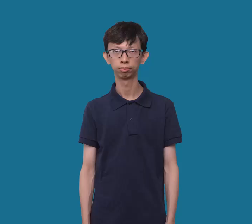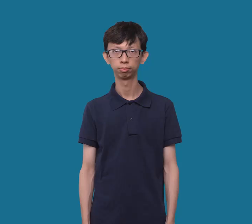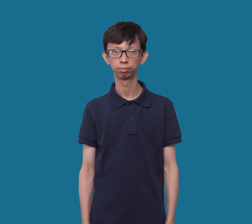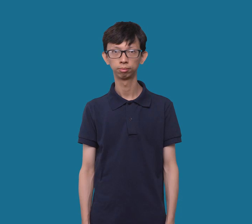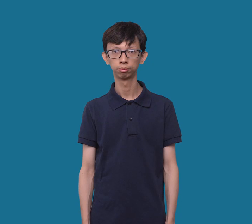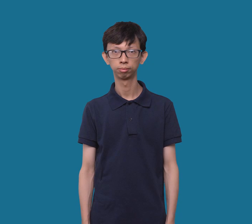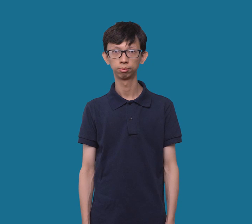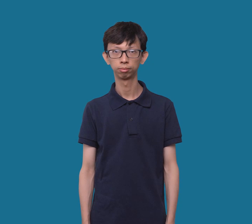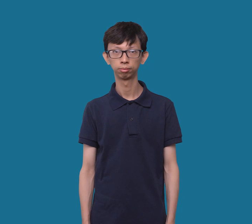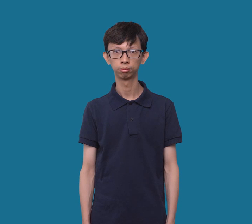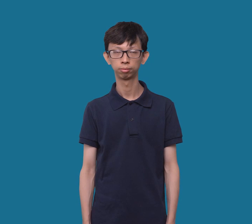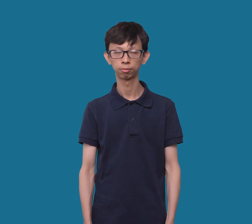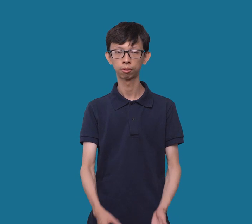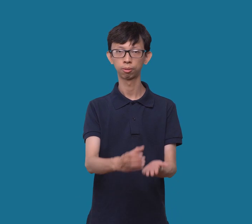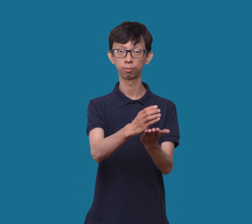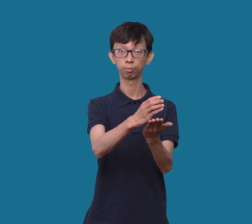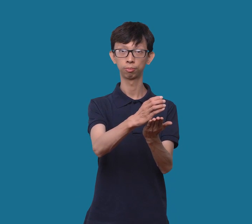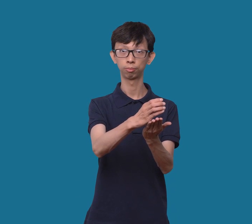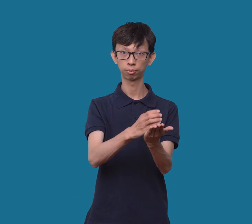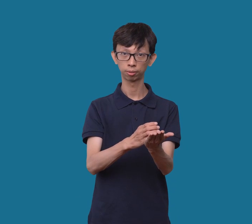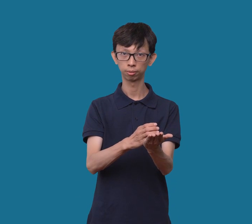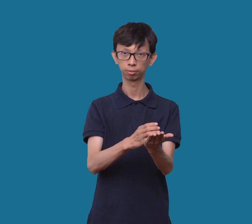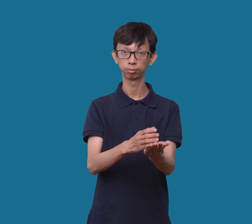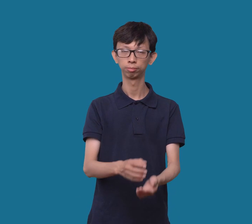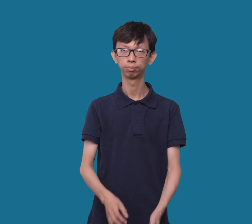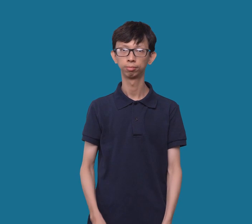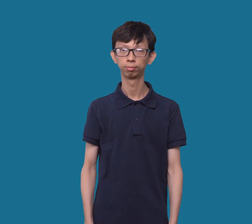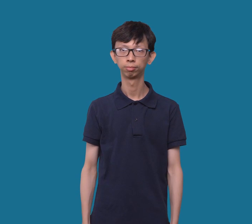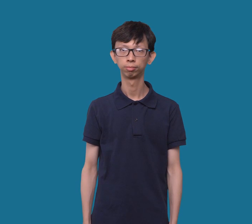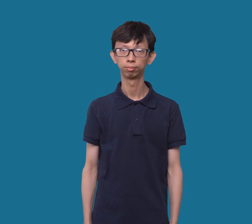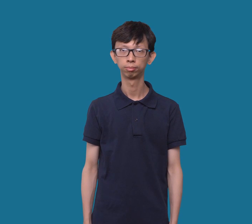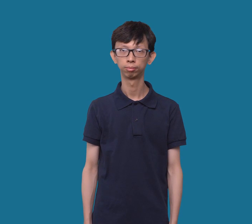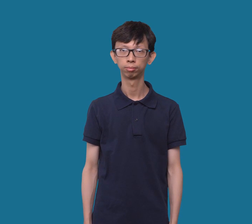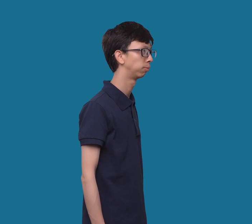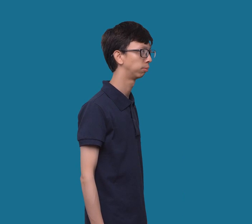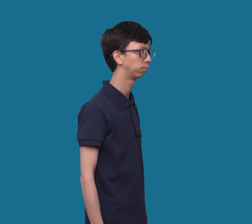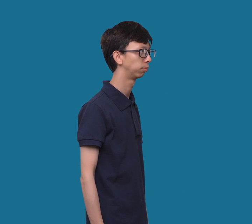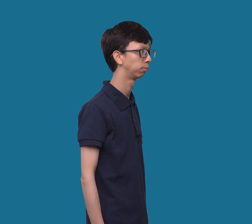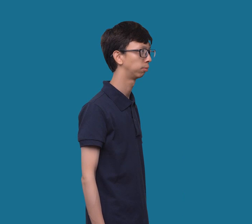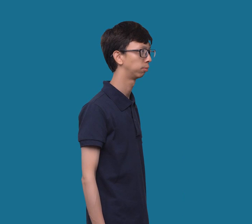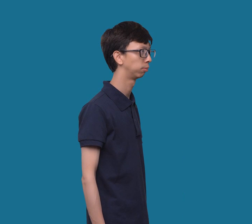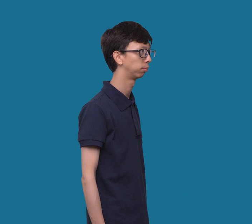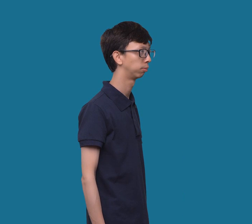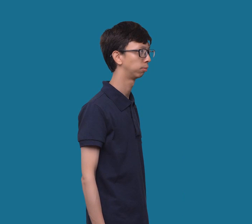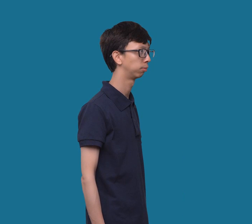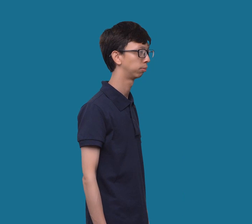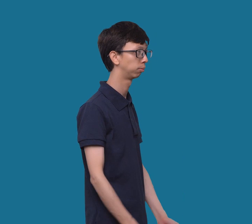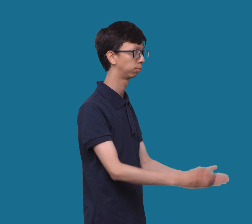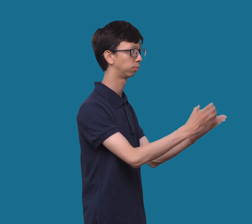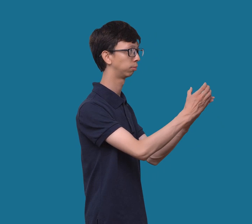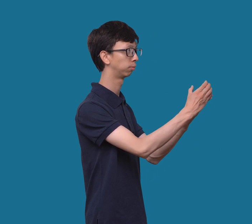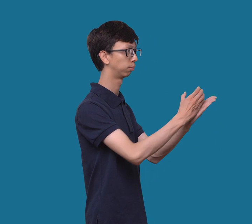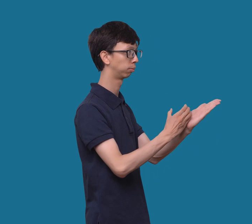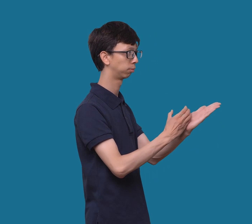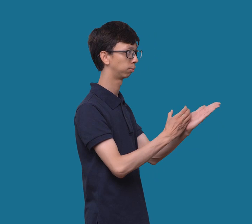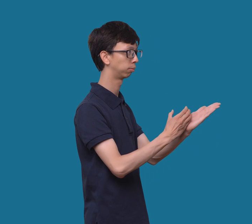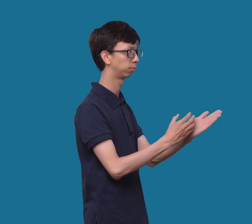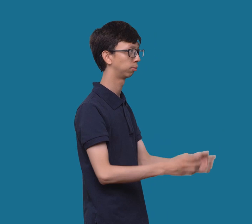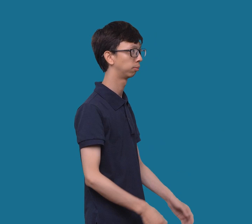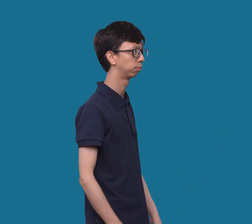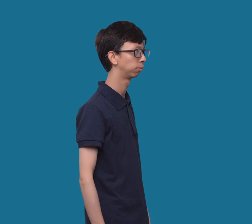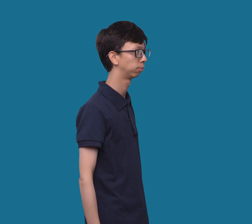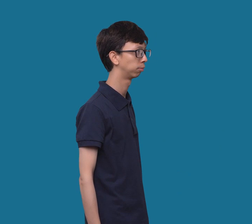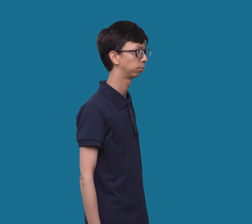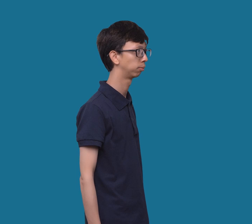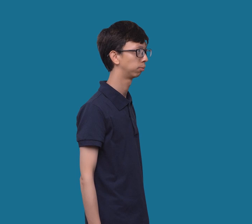công văn